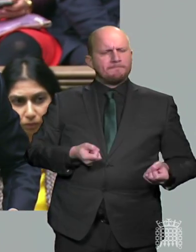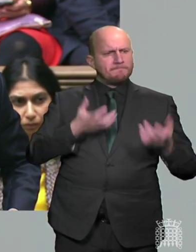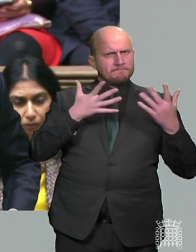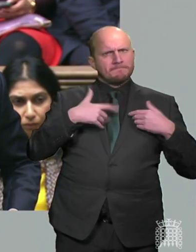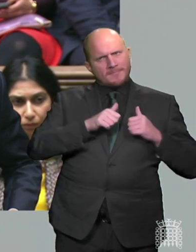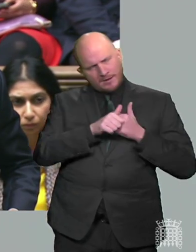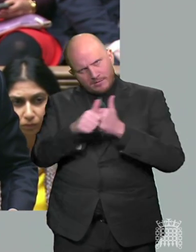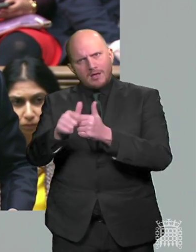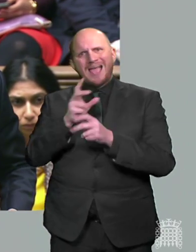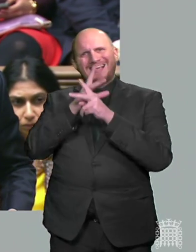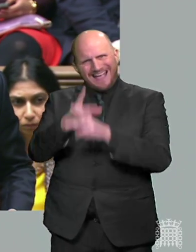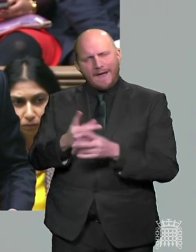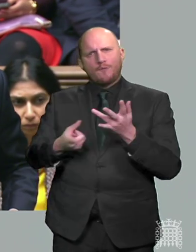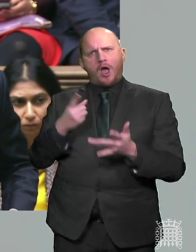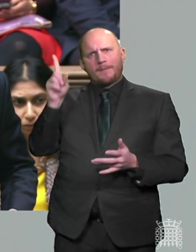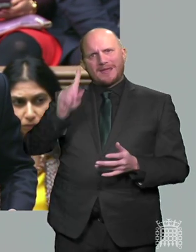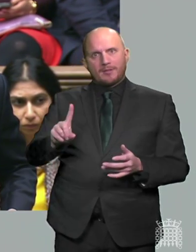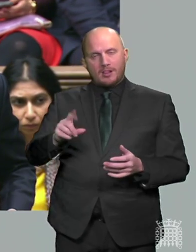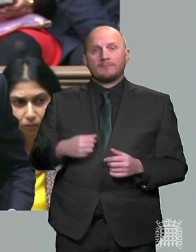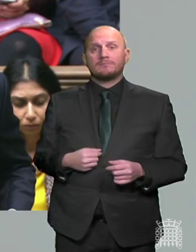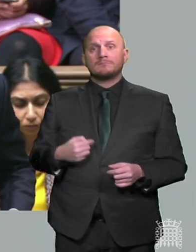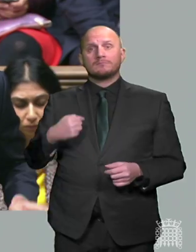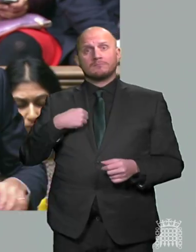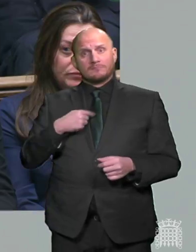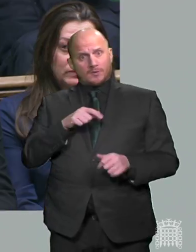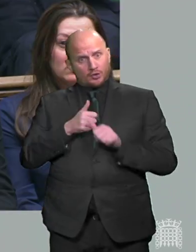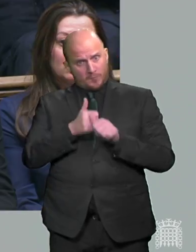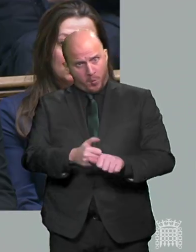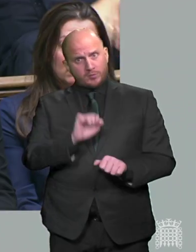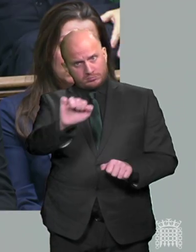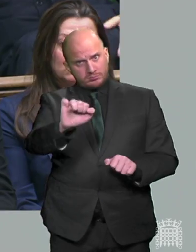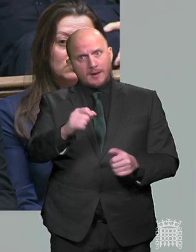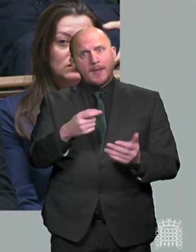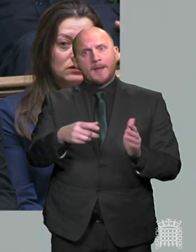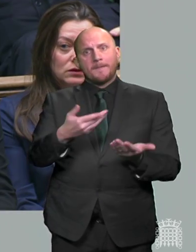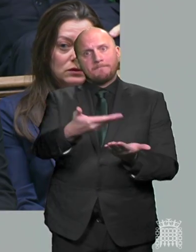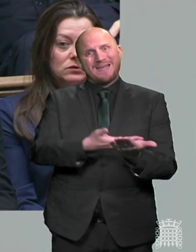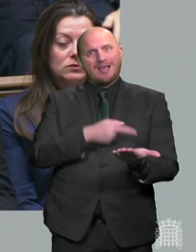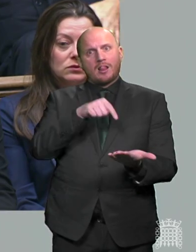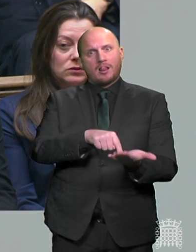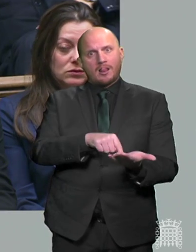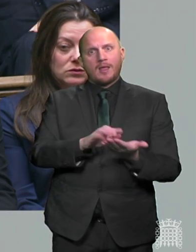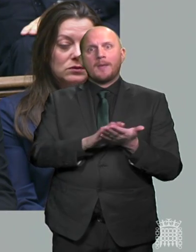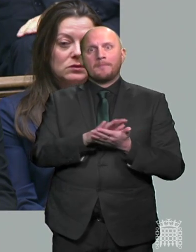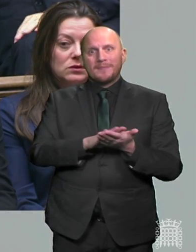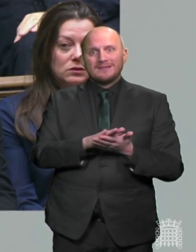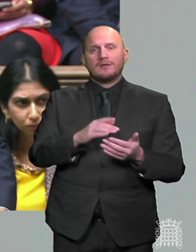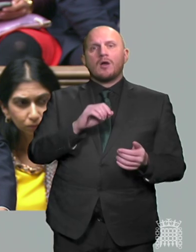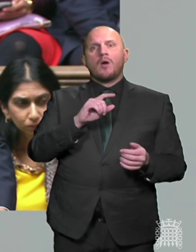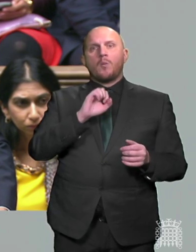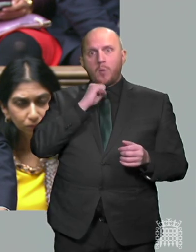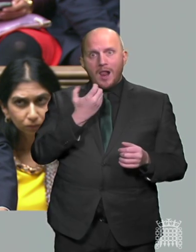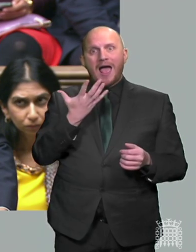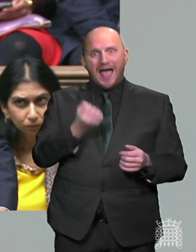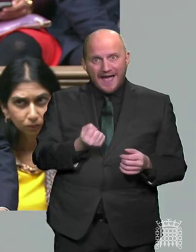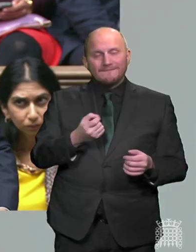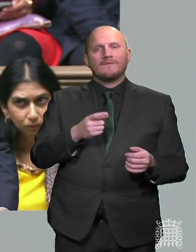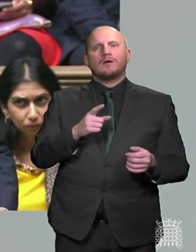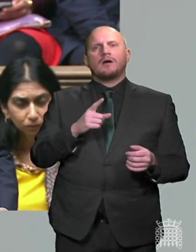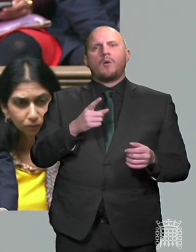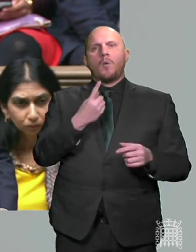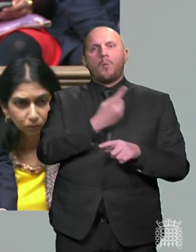I am delighted that the Government are supporting the honourable Lady’s Bill, which will give a week of highly flexible paid leave to unemployed carers.